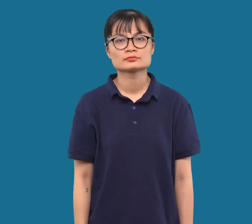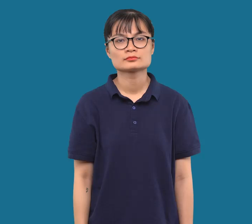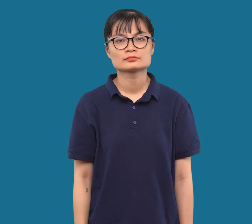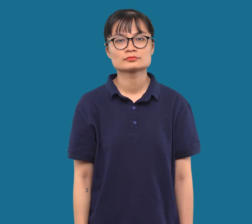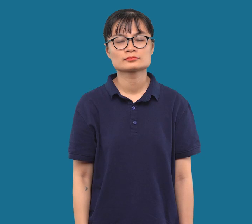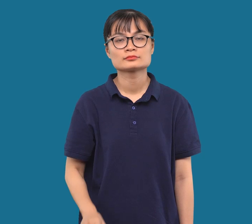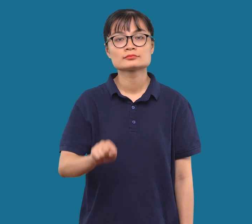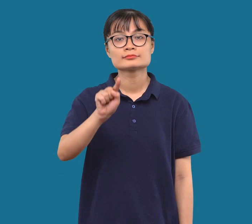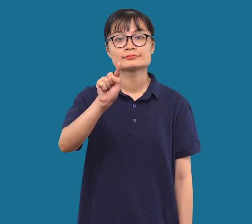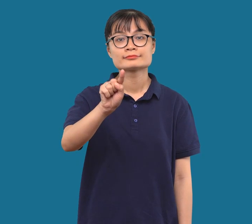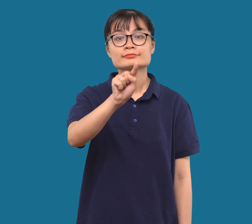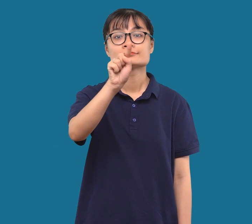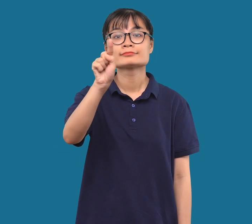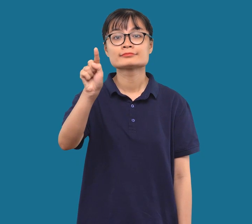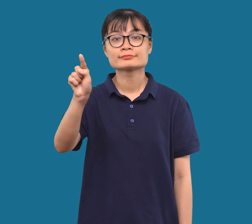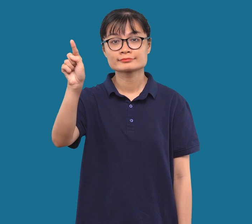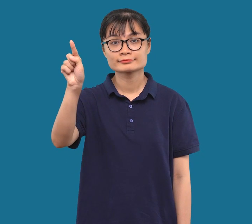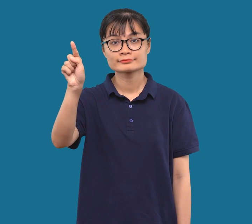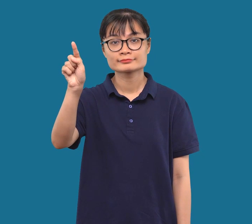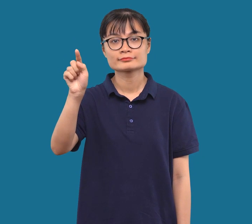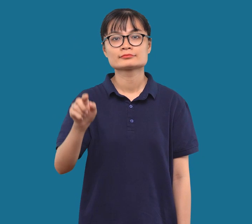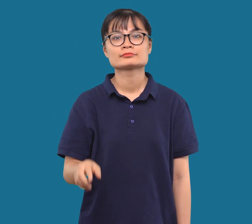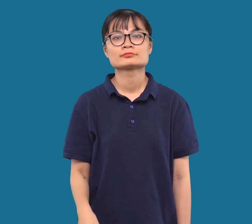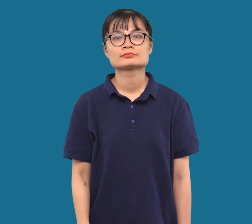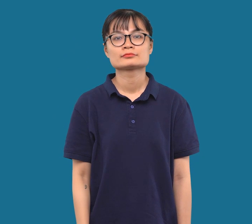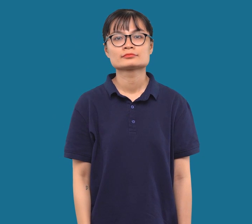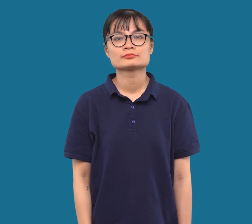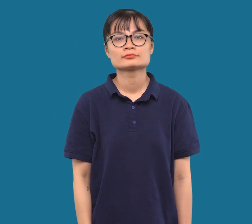dấu ngã